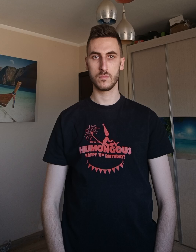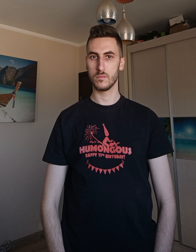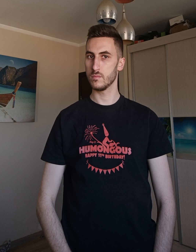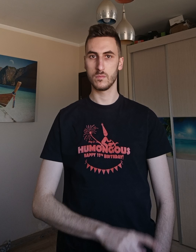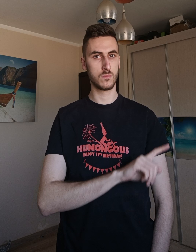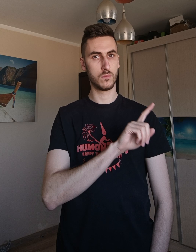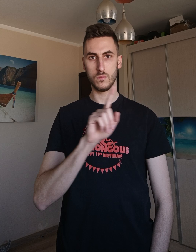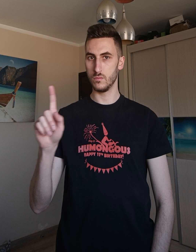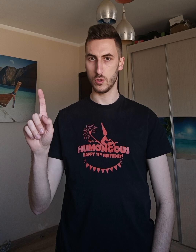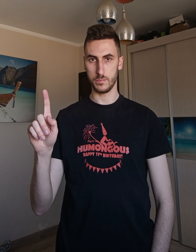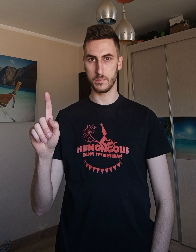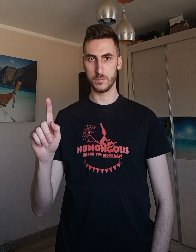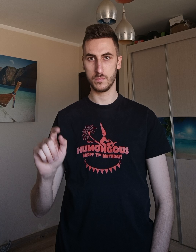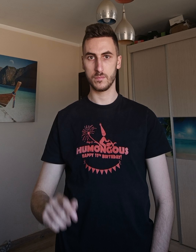לא